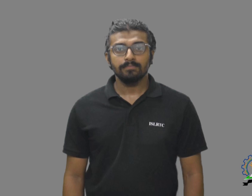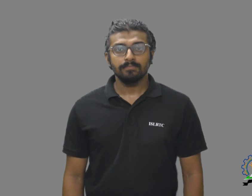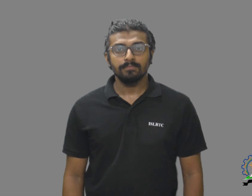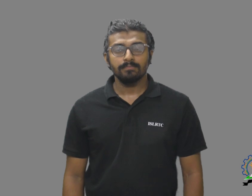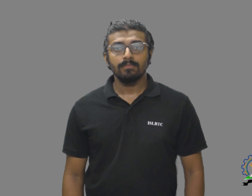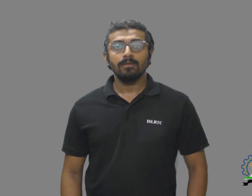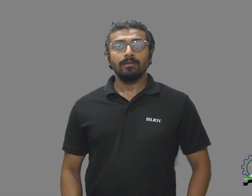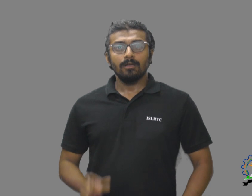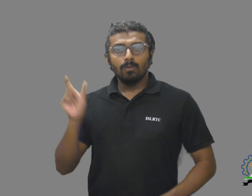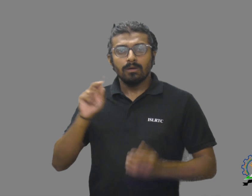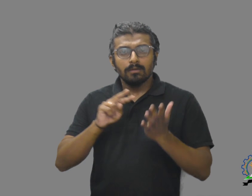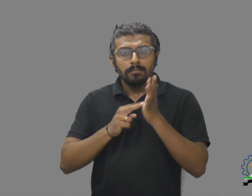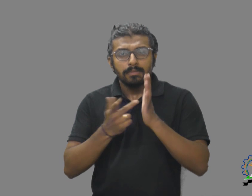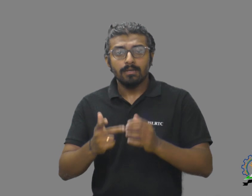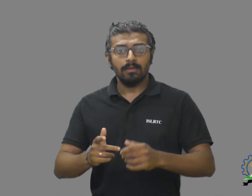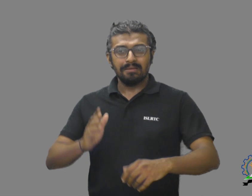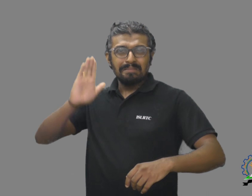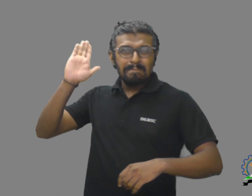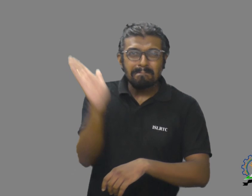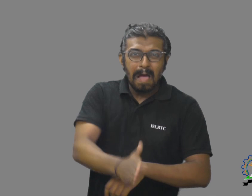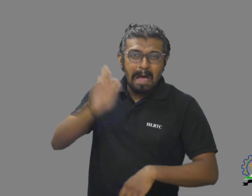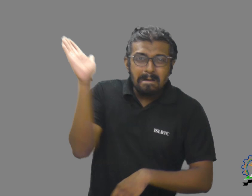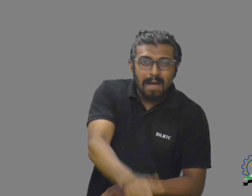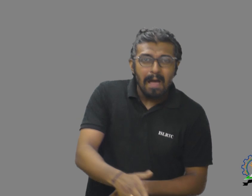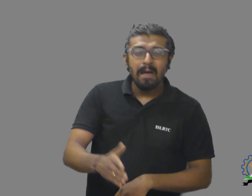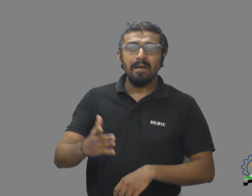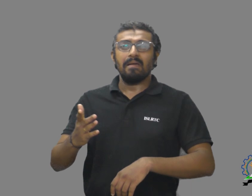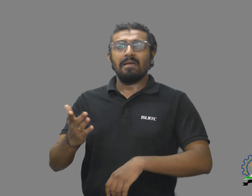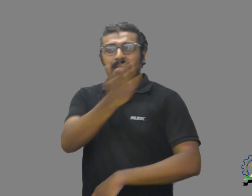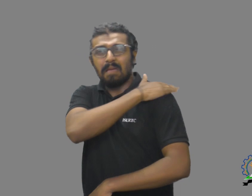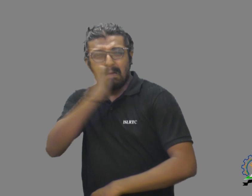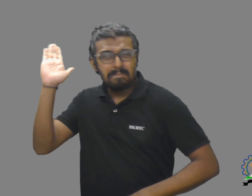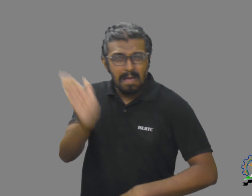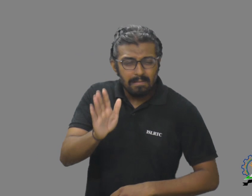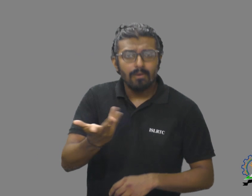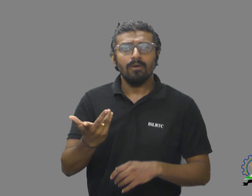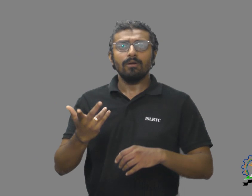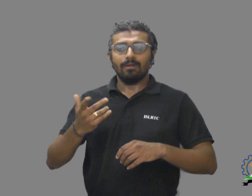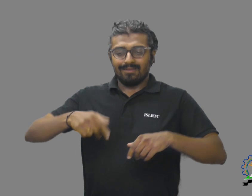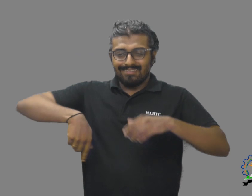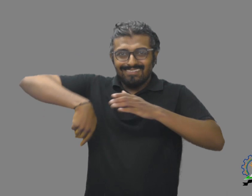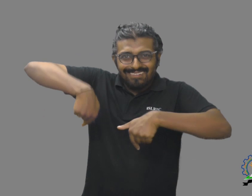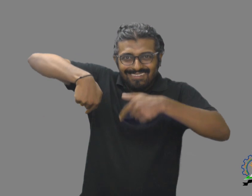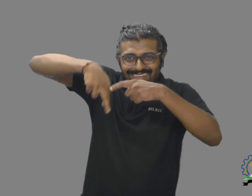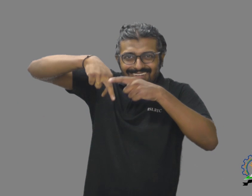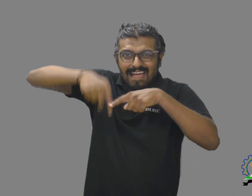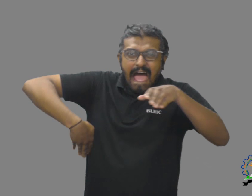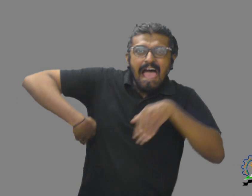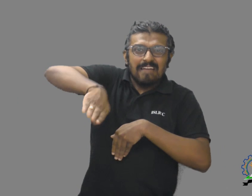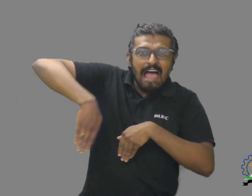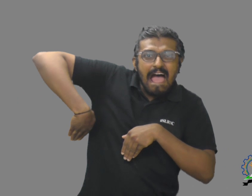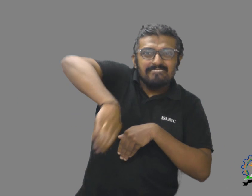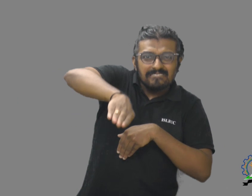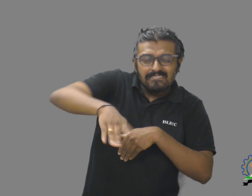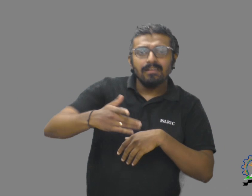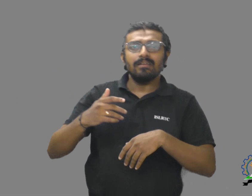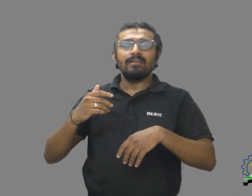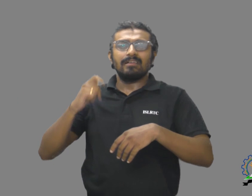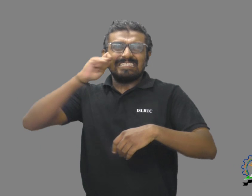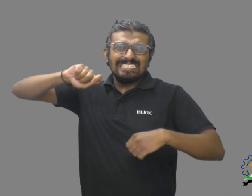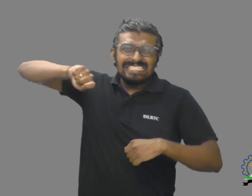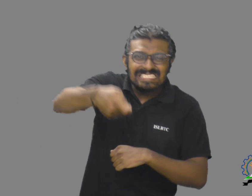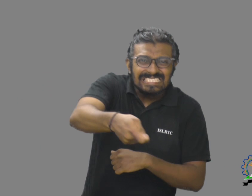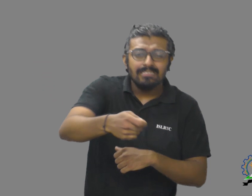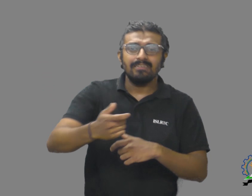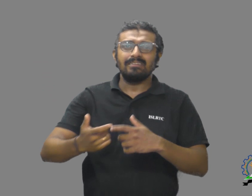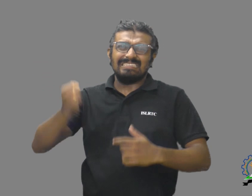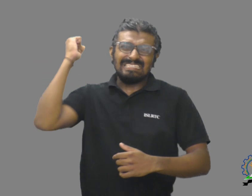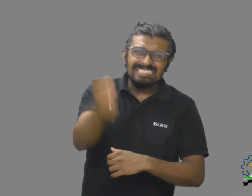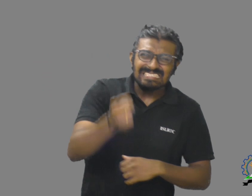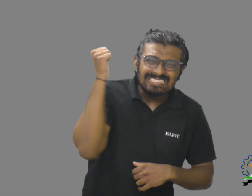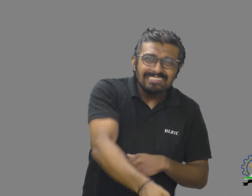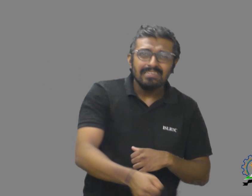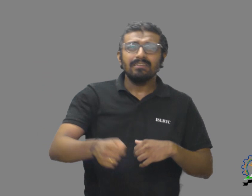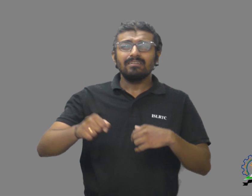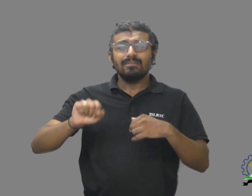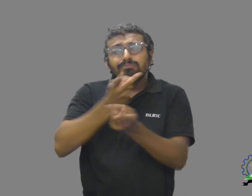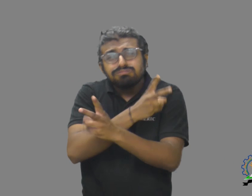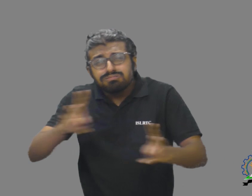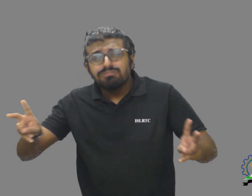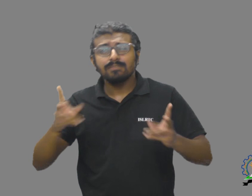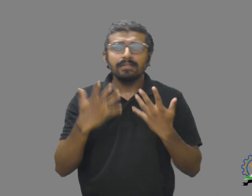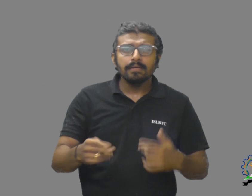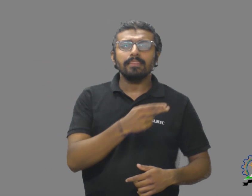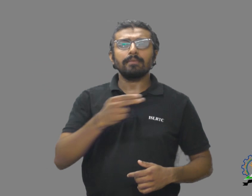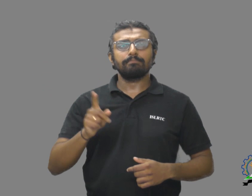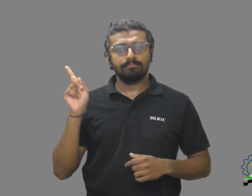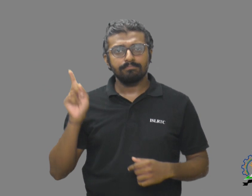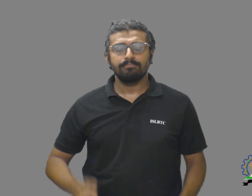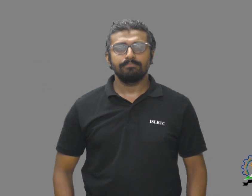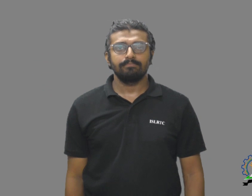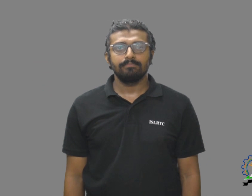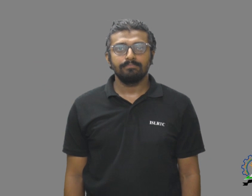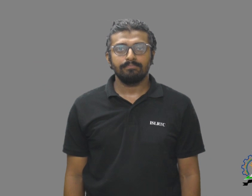Beat